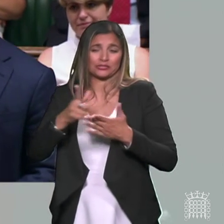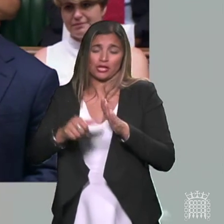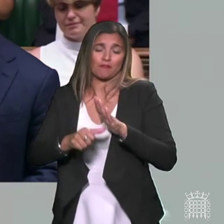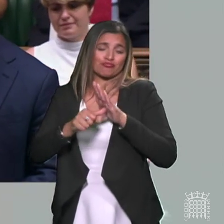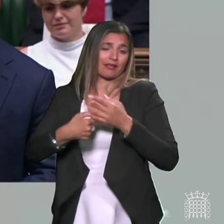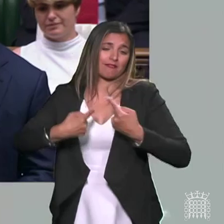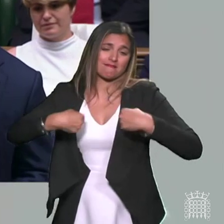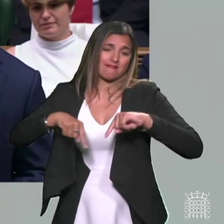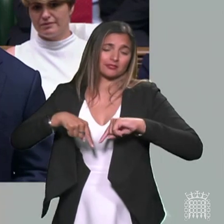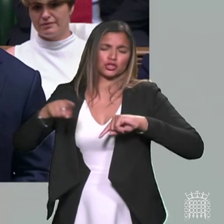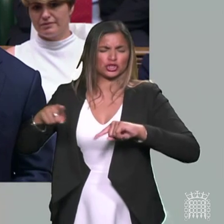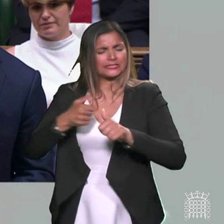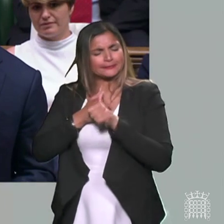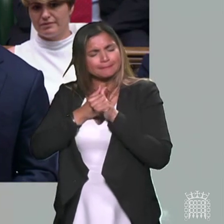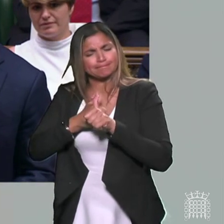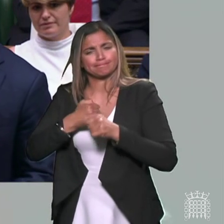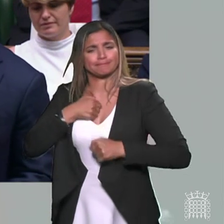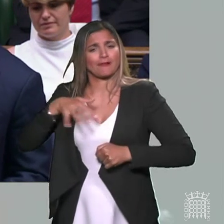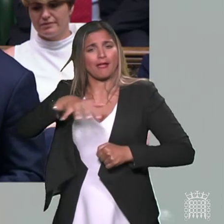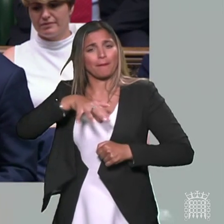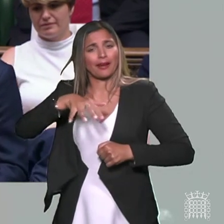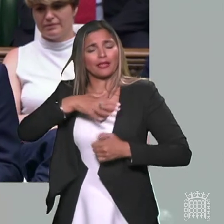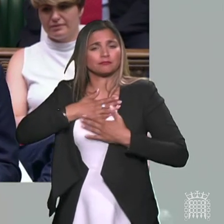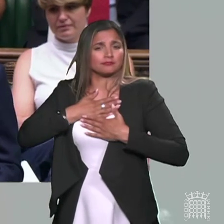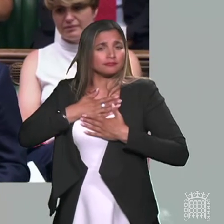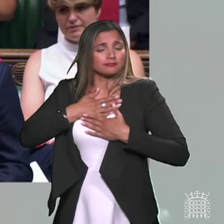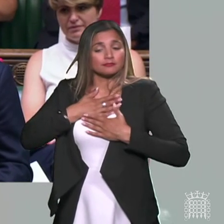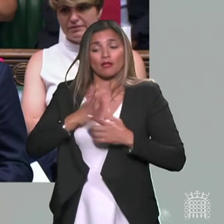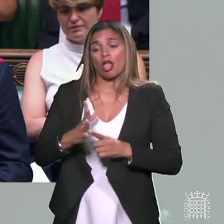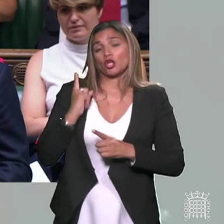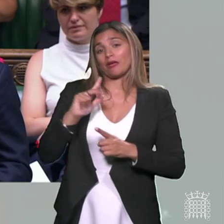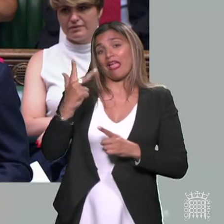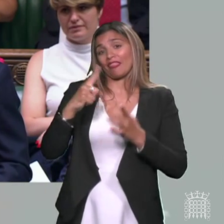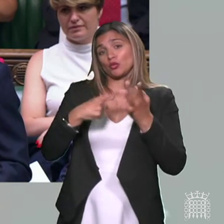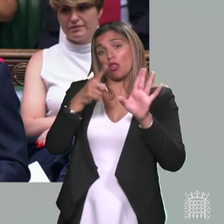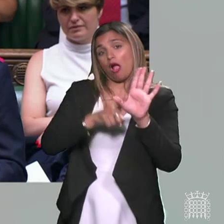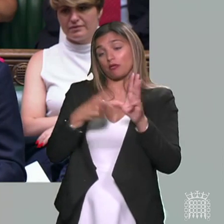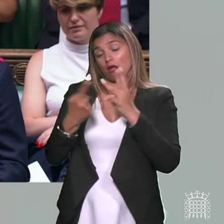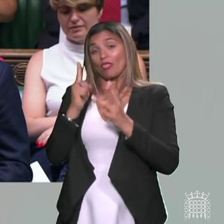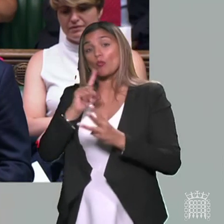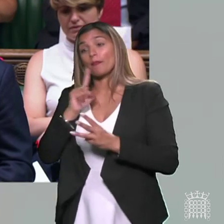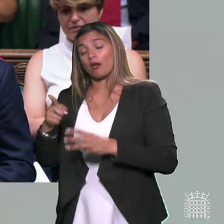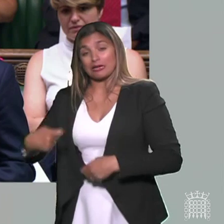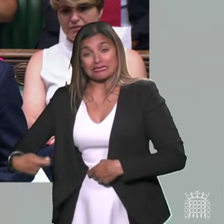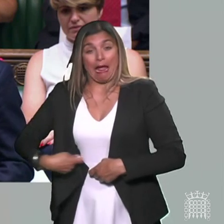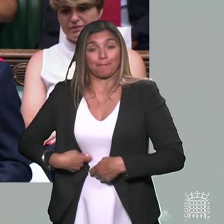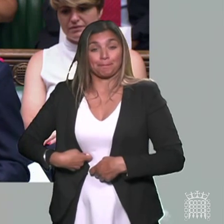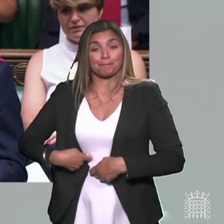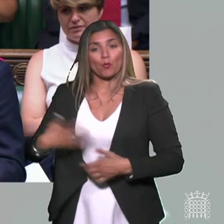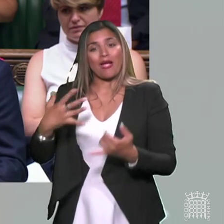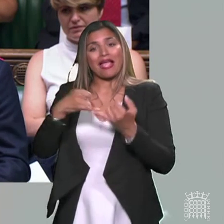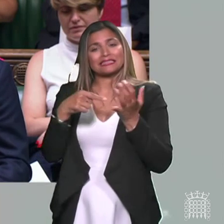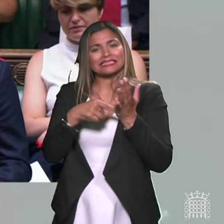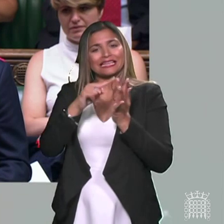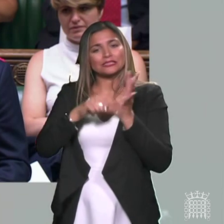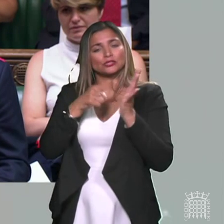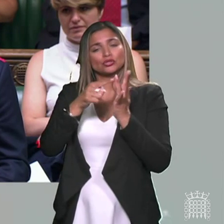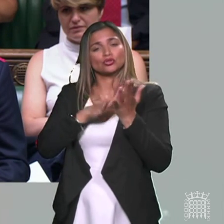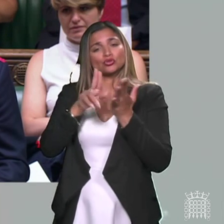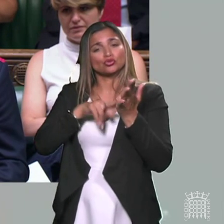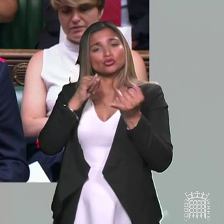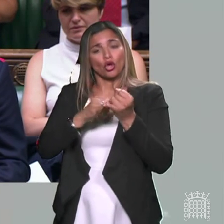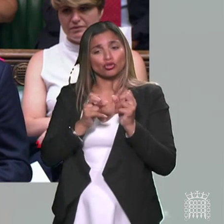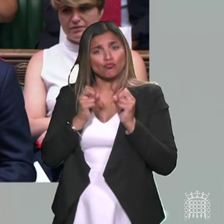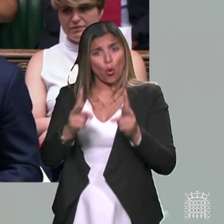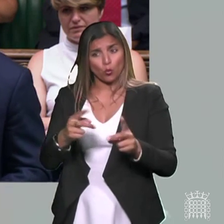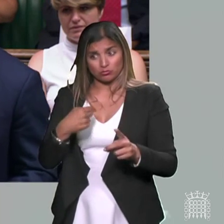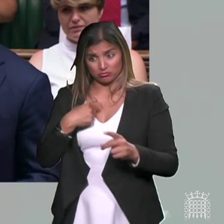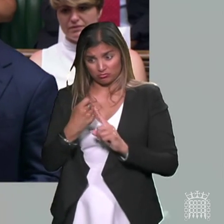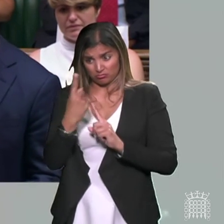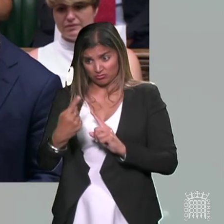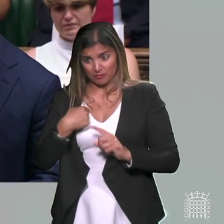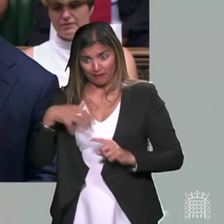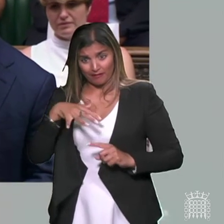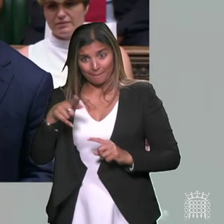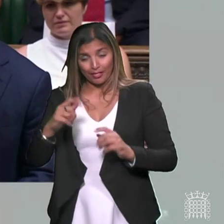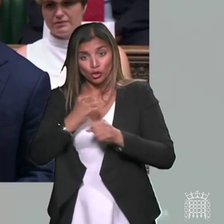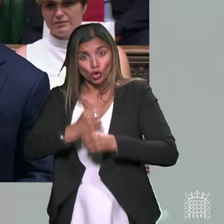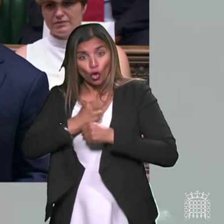She was the rock of our family.” Last week, on 8 July, another woman was stabbed in St Johns Road, just yards from my family’s church that I have attended for 15 years, so I know the area like the back of my hand.